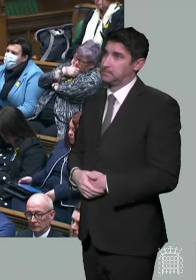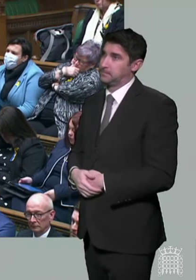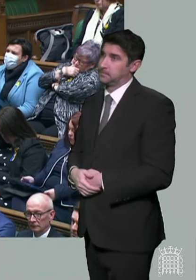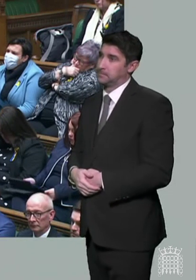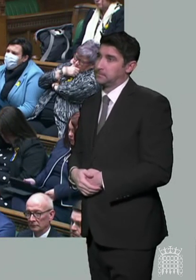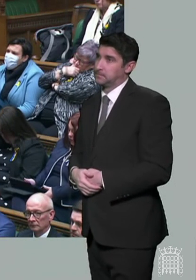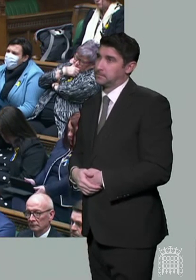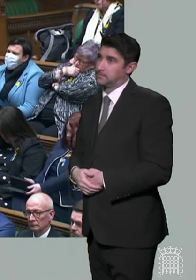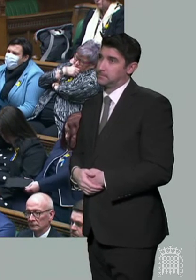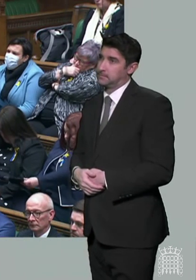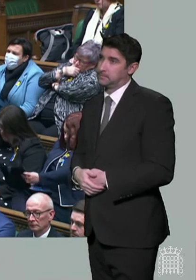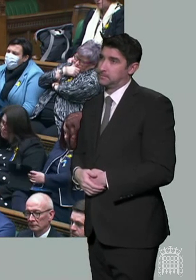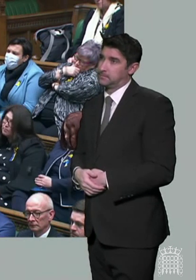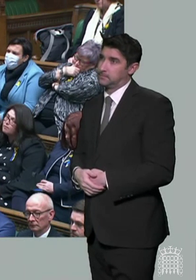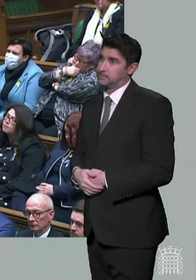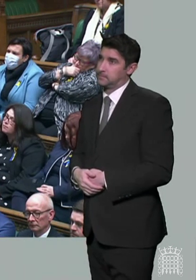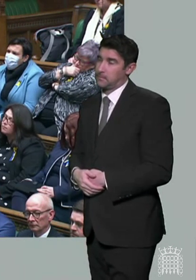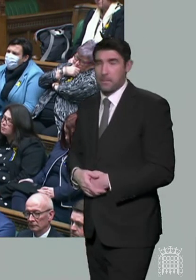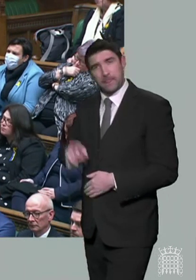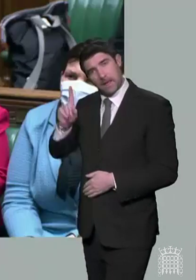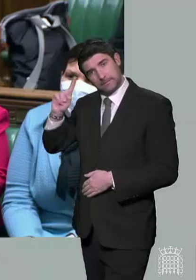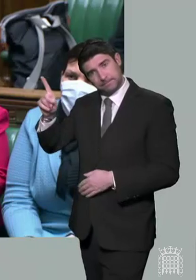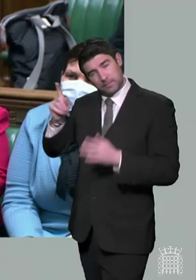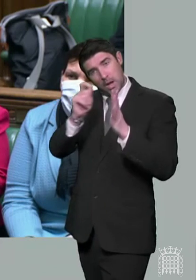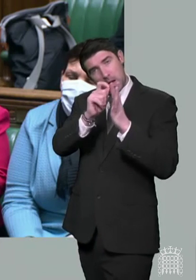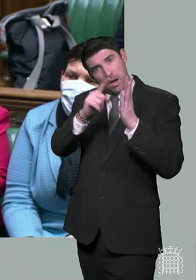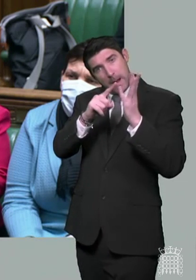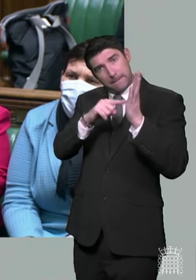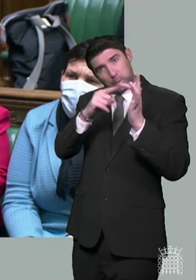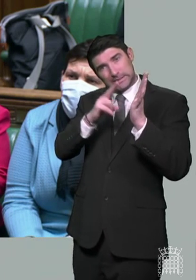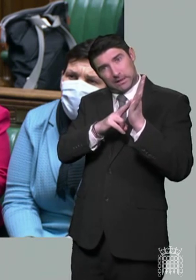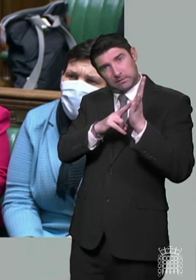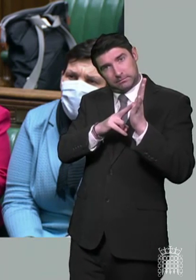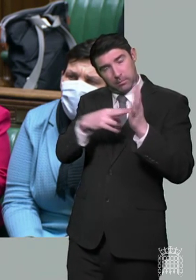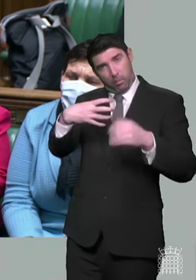Putin is the only enemy, but I do feel ashamed.